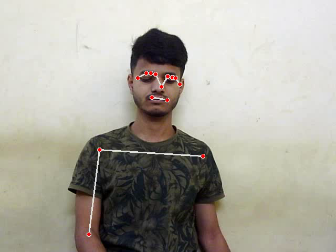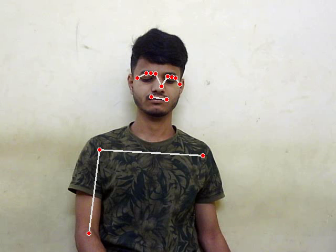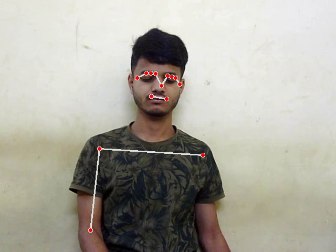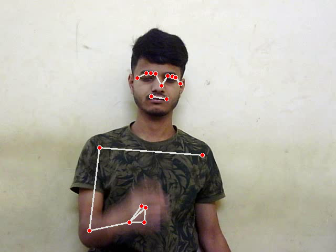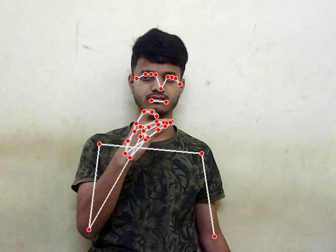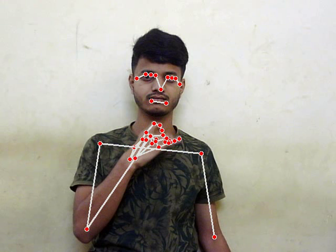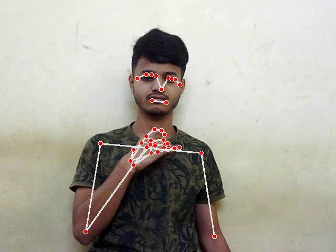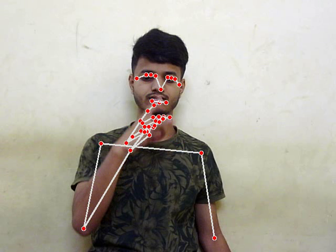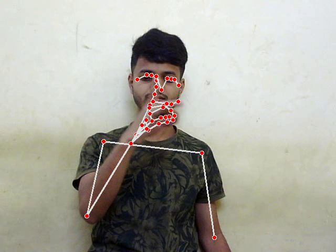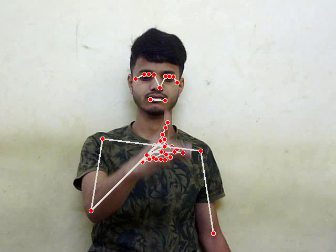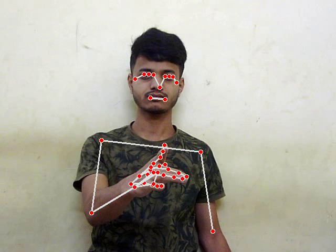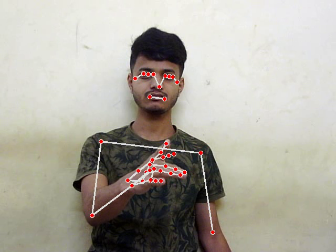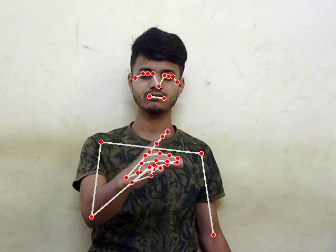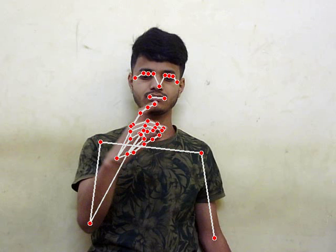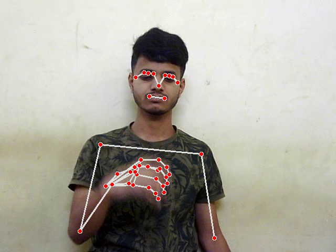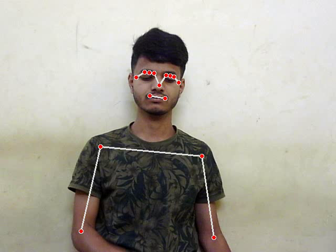like